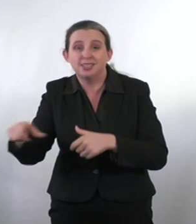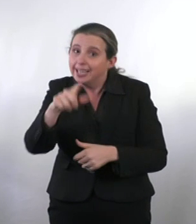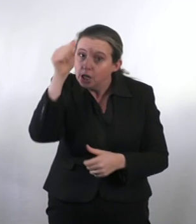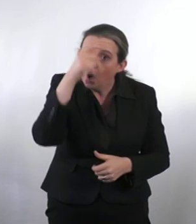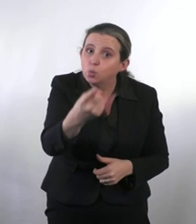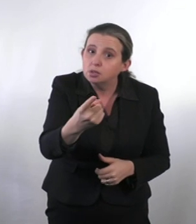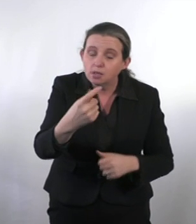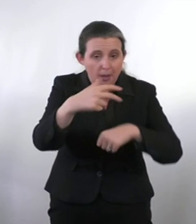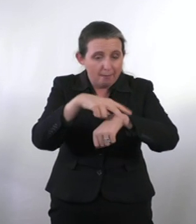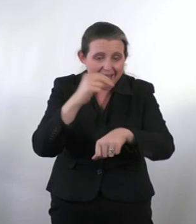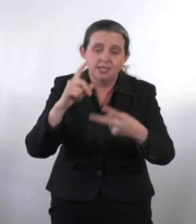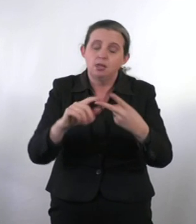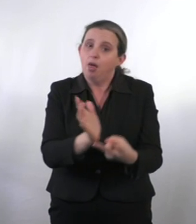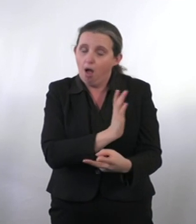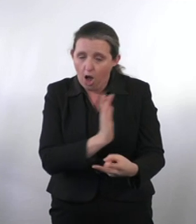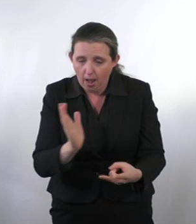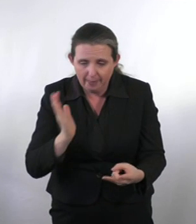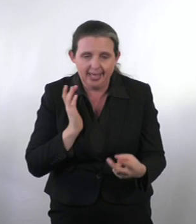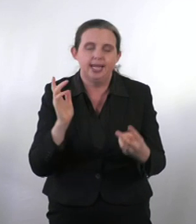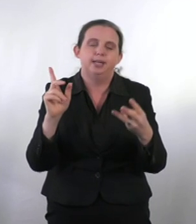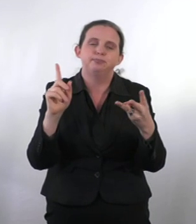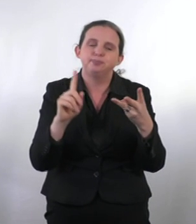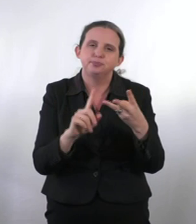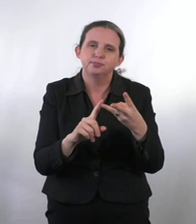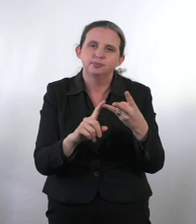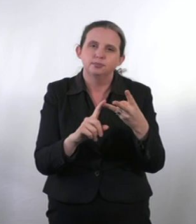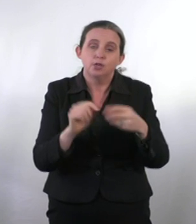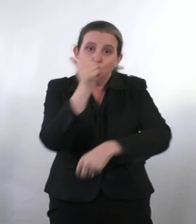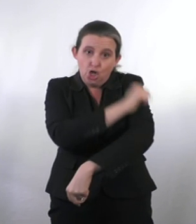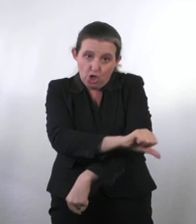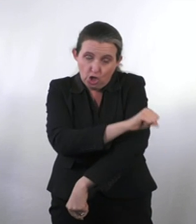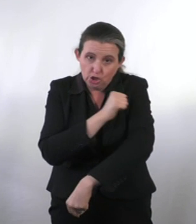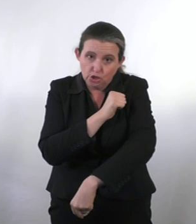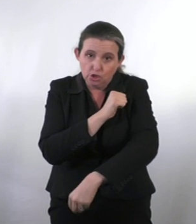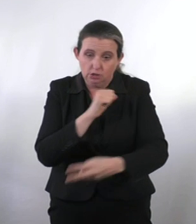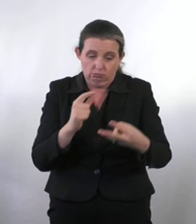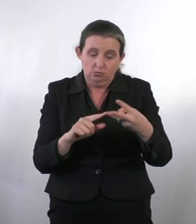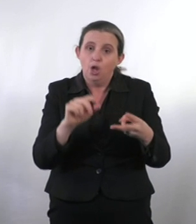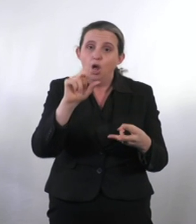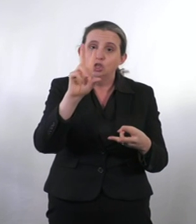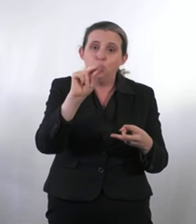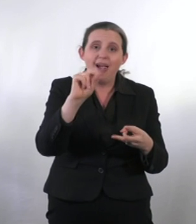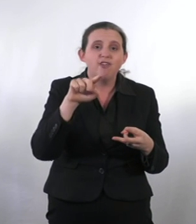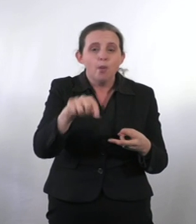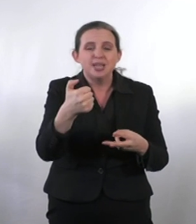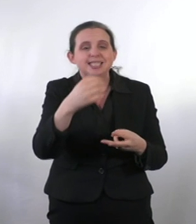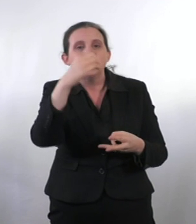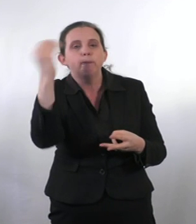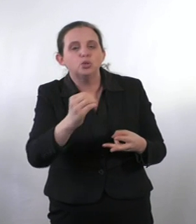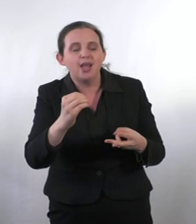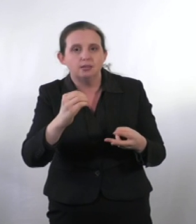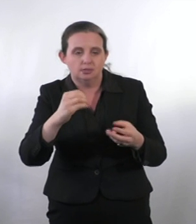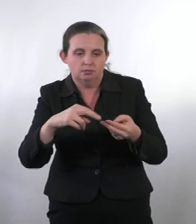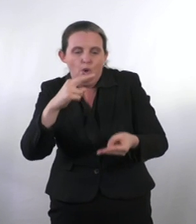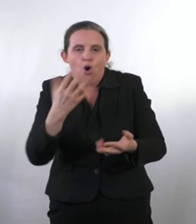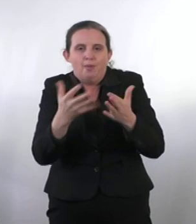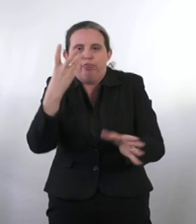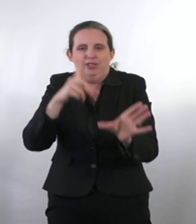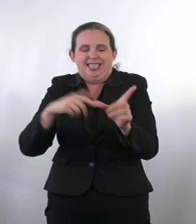and learned Gentleman knows, whether that is the police, the Army or nurses, who are now getting 12.6% more than they were three years ago.